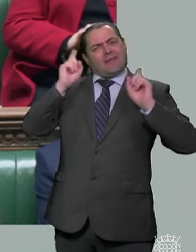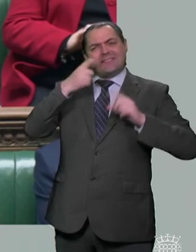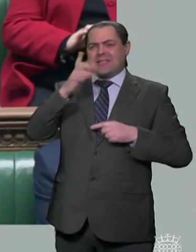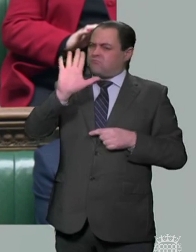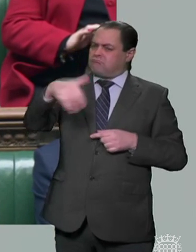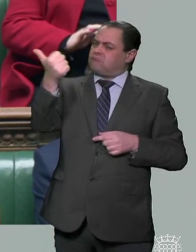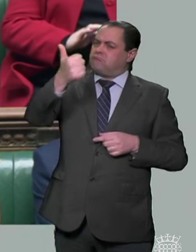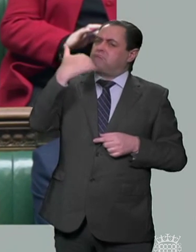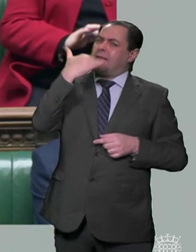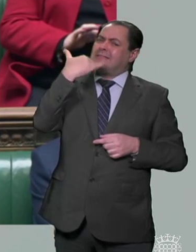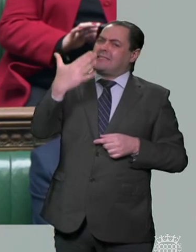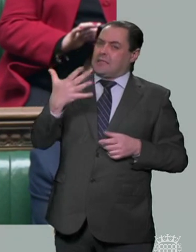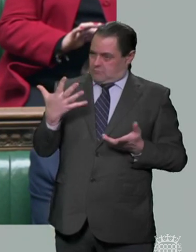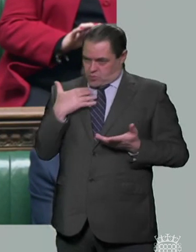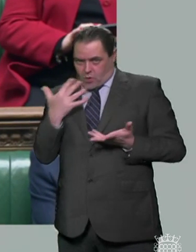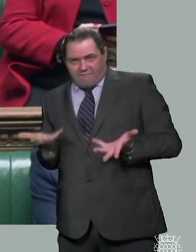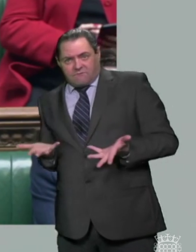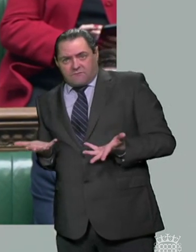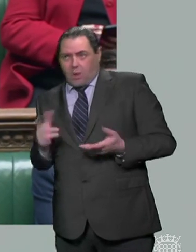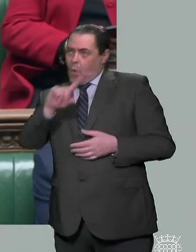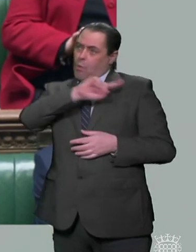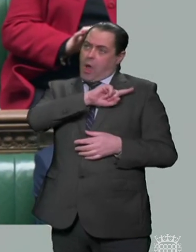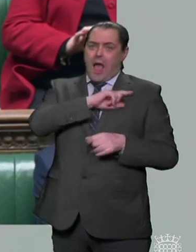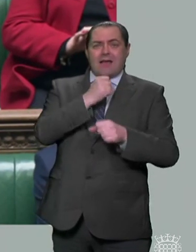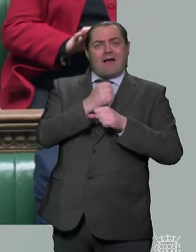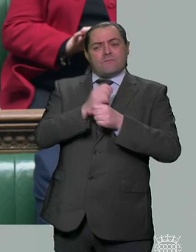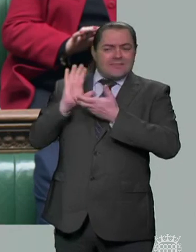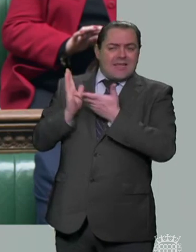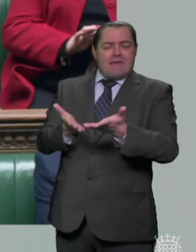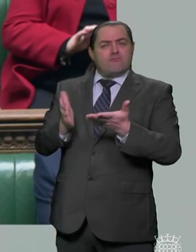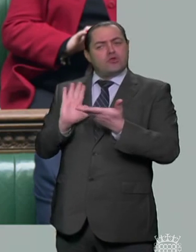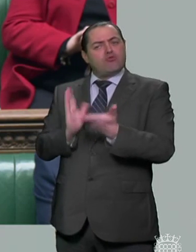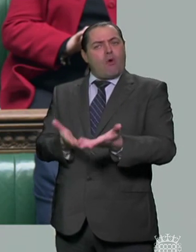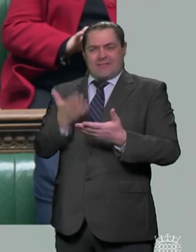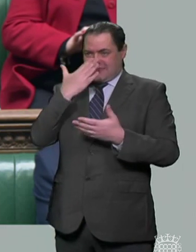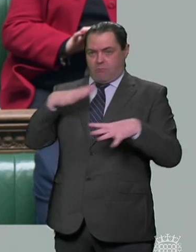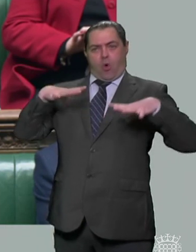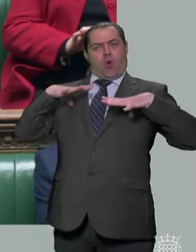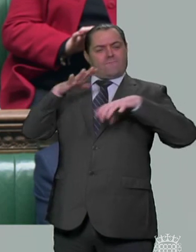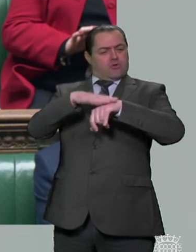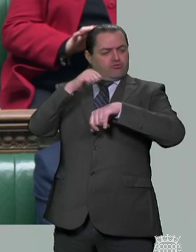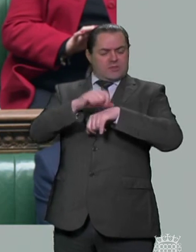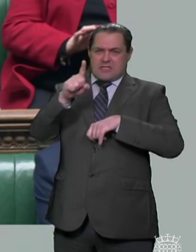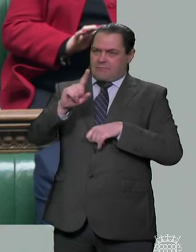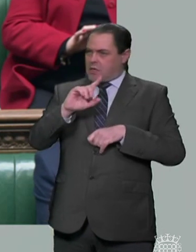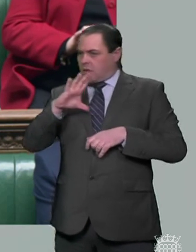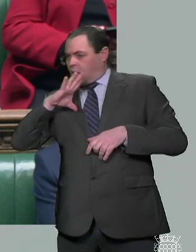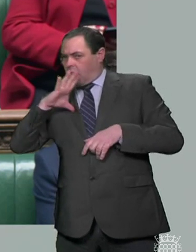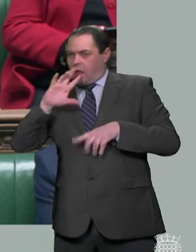Why was the Government’s delivery service allowed to go on holiday over Christmas with no contingency plan in place?